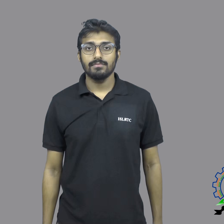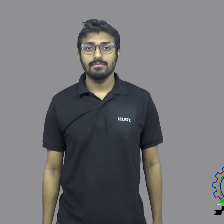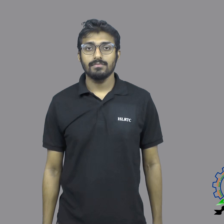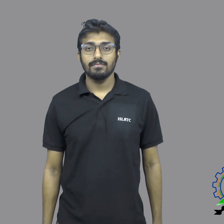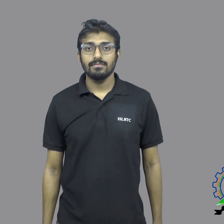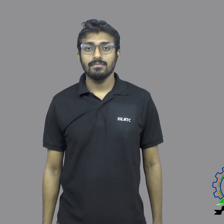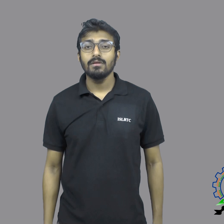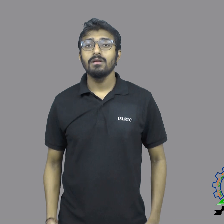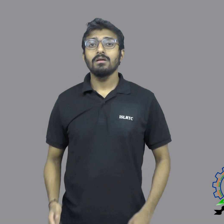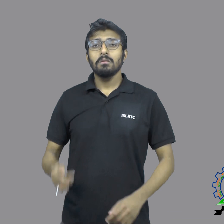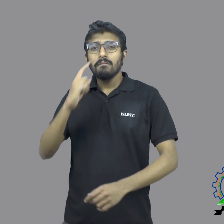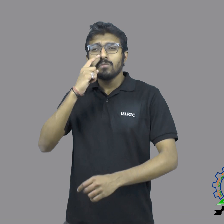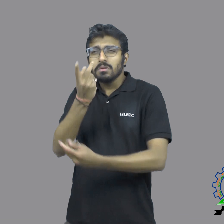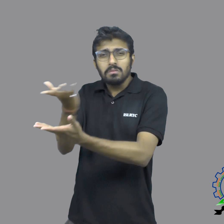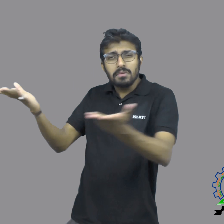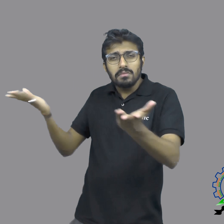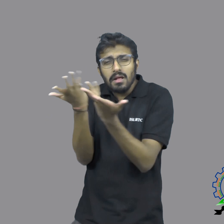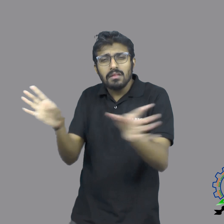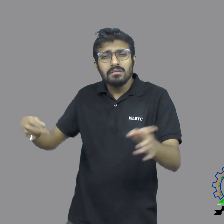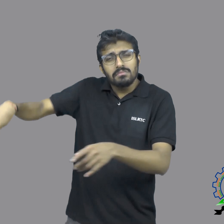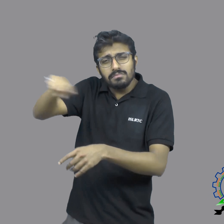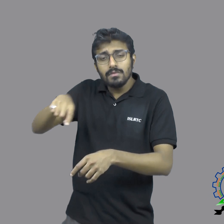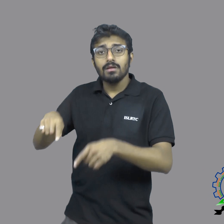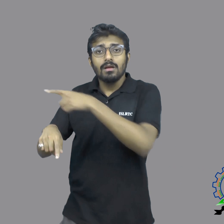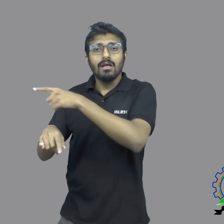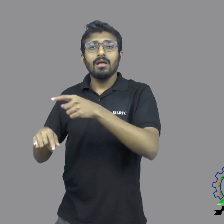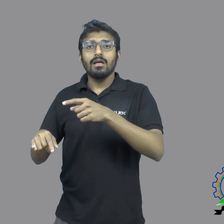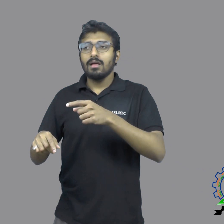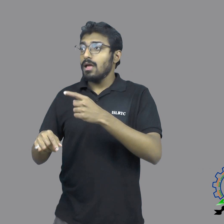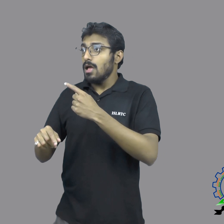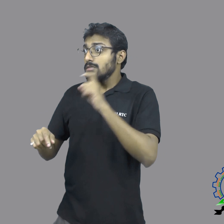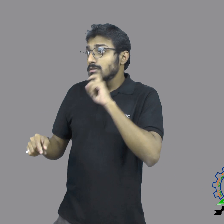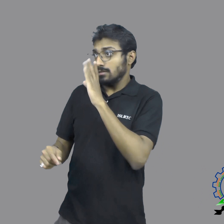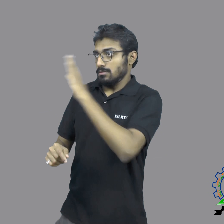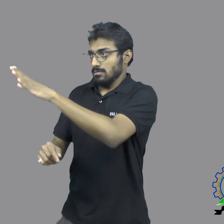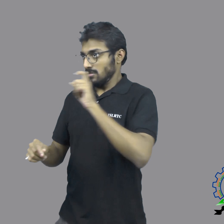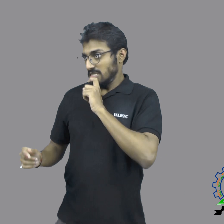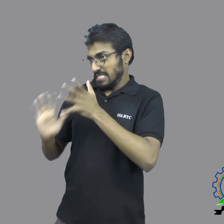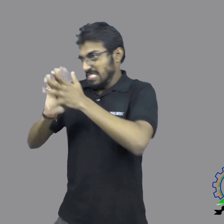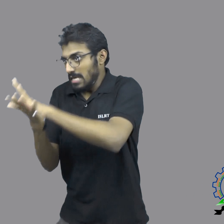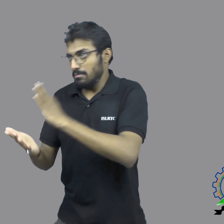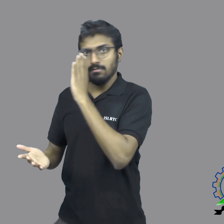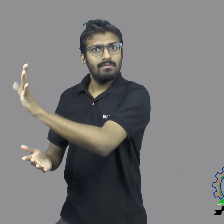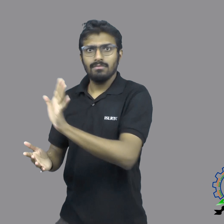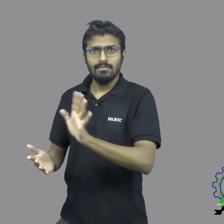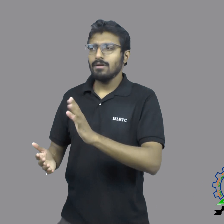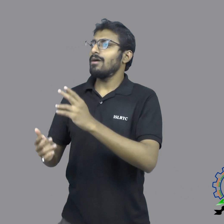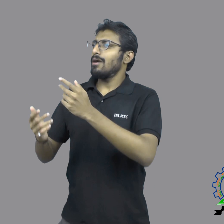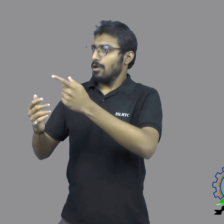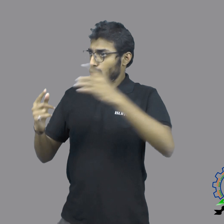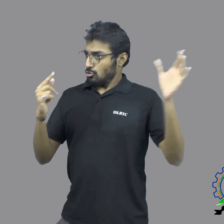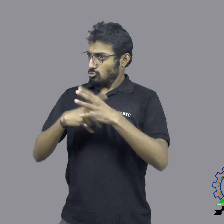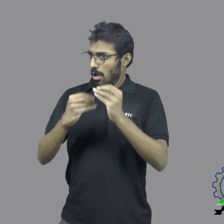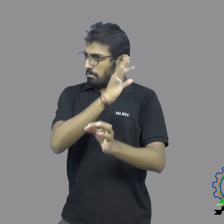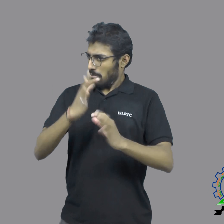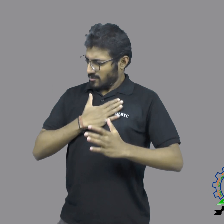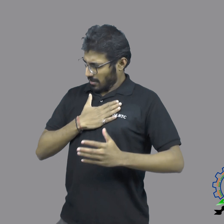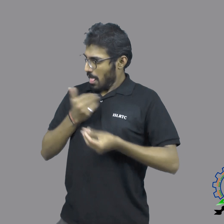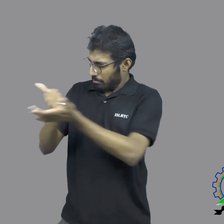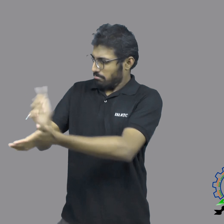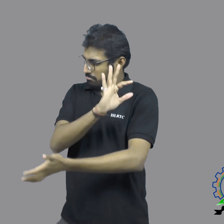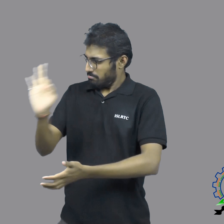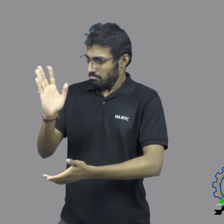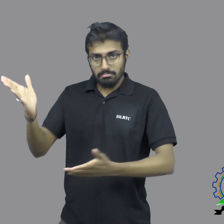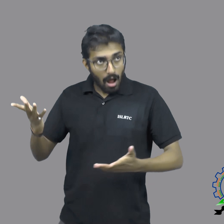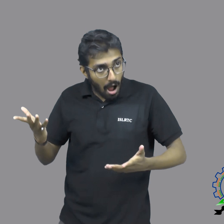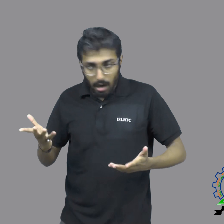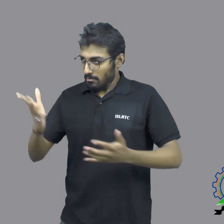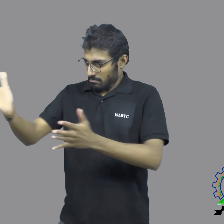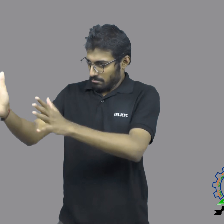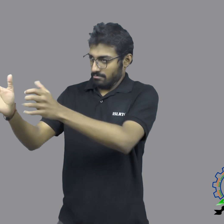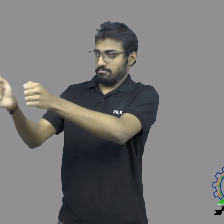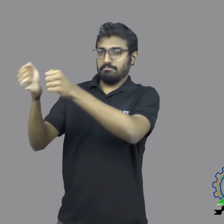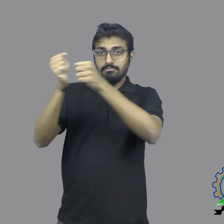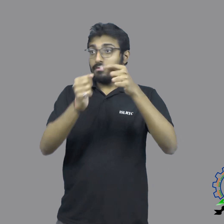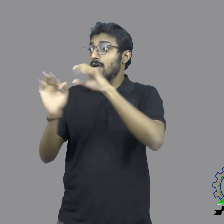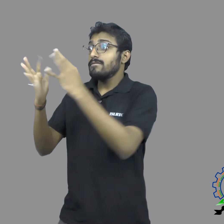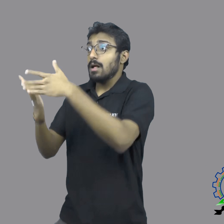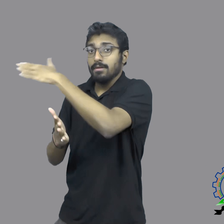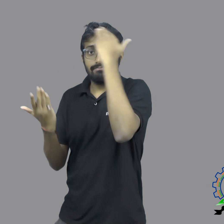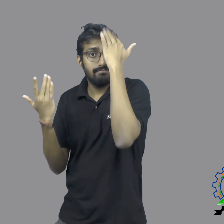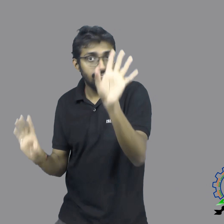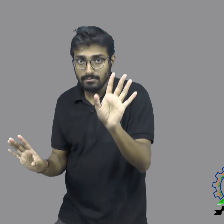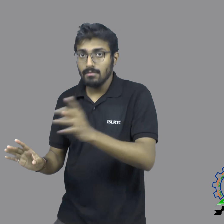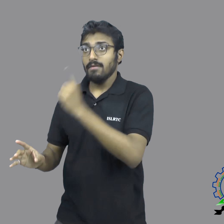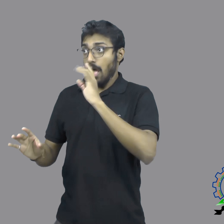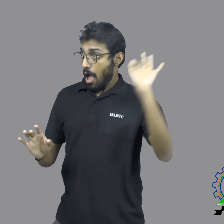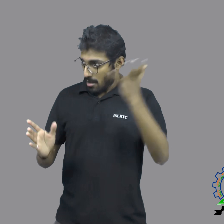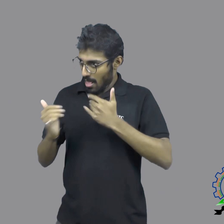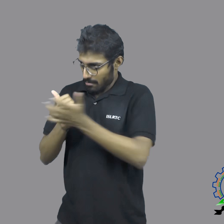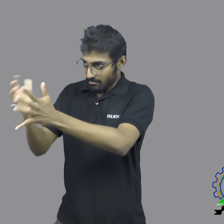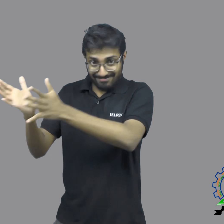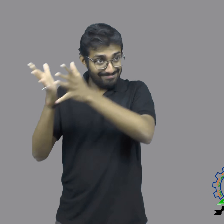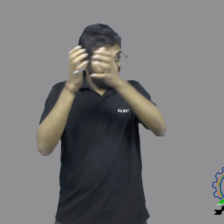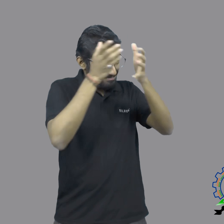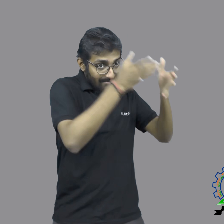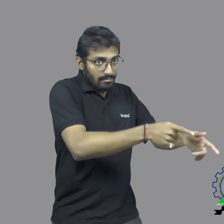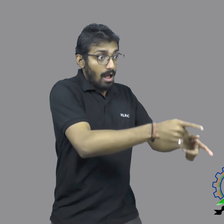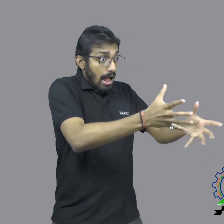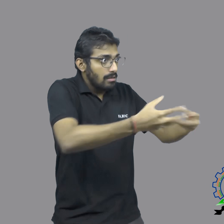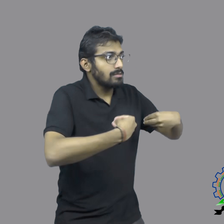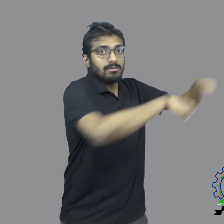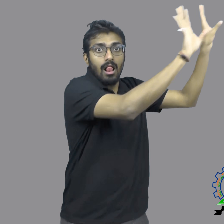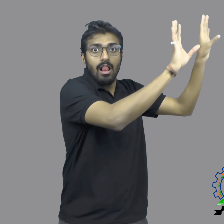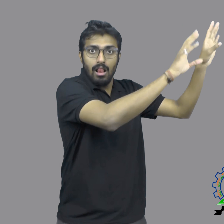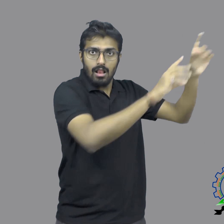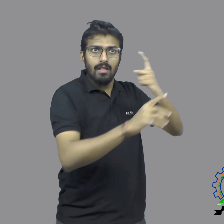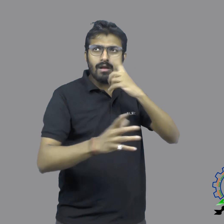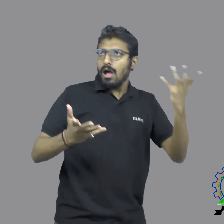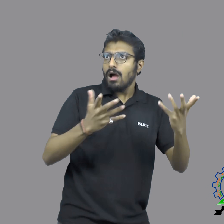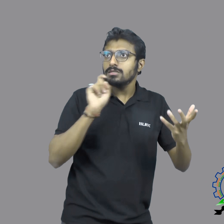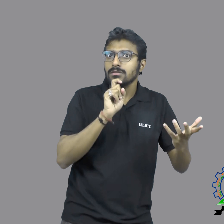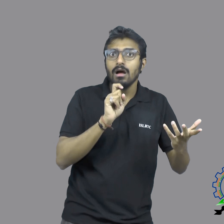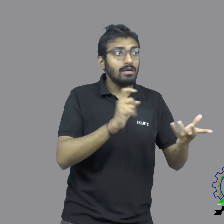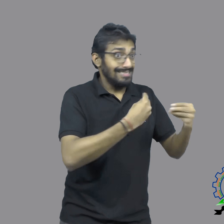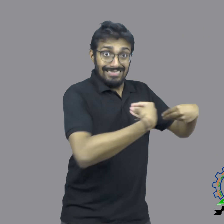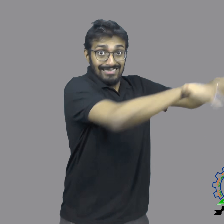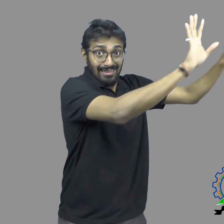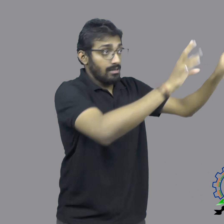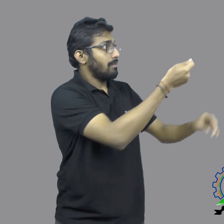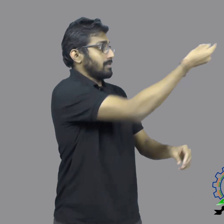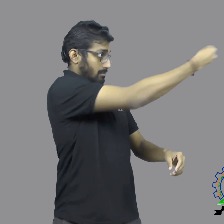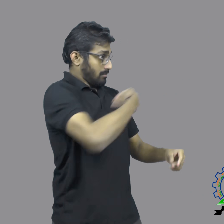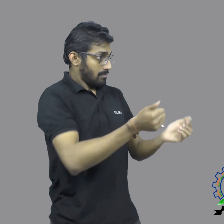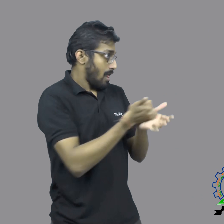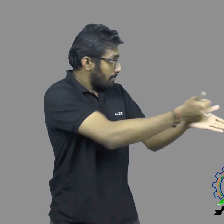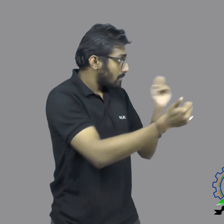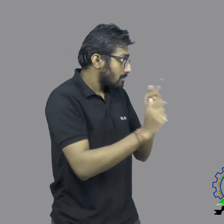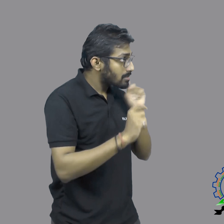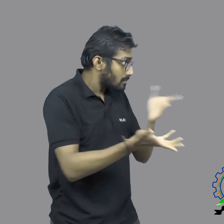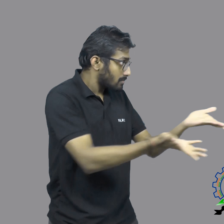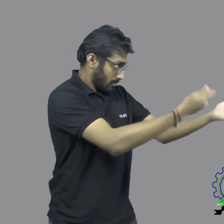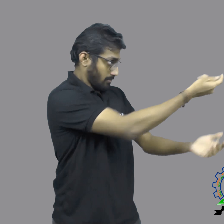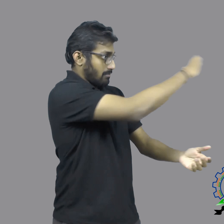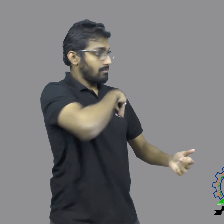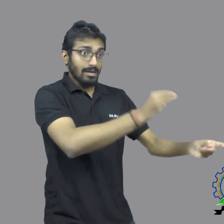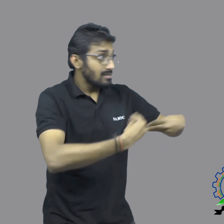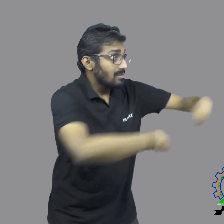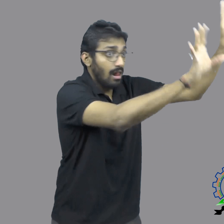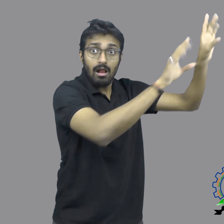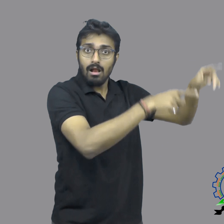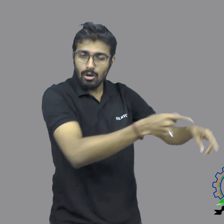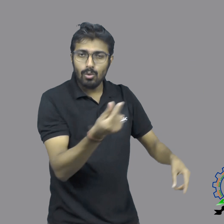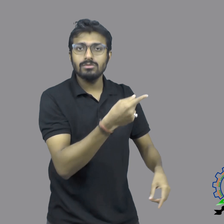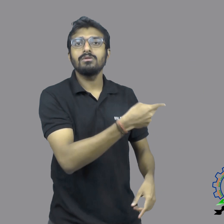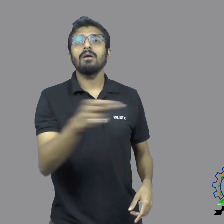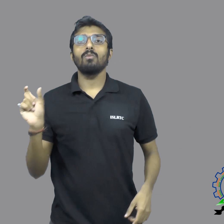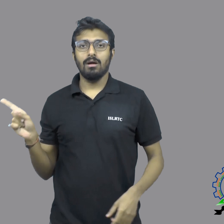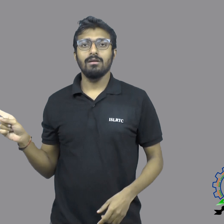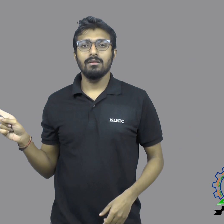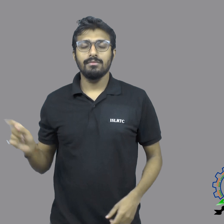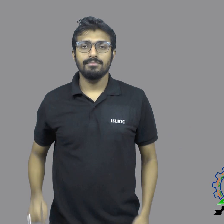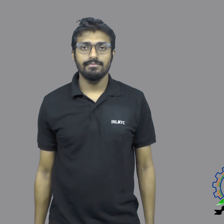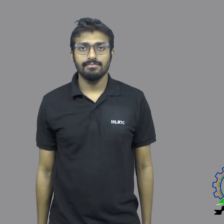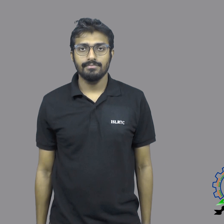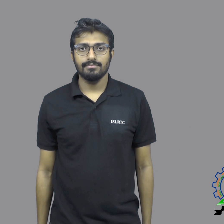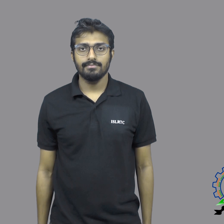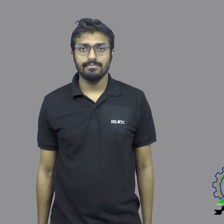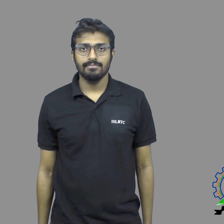Sex Trafficking